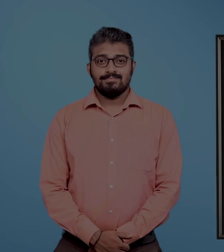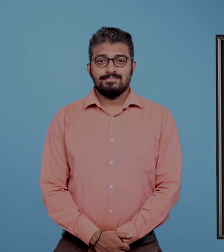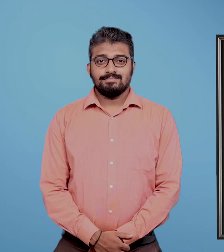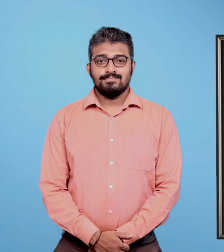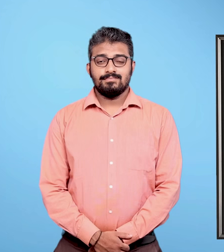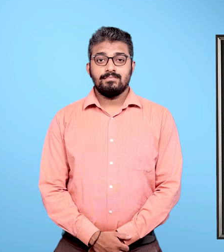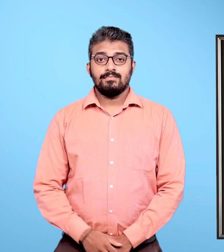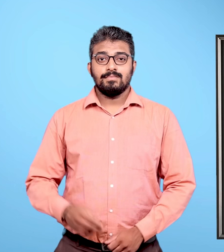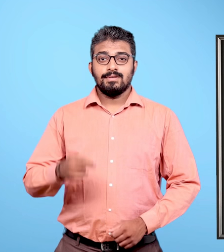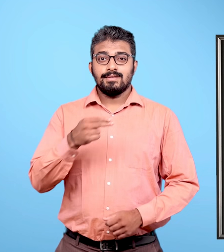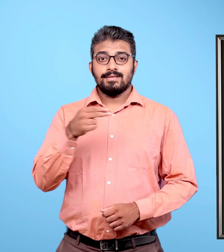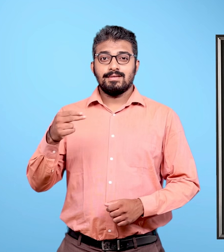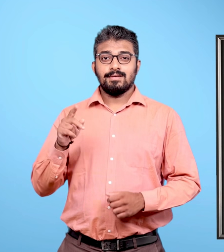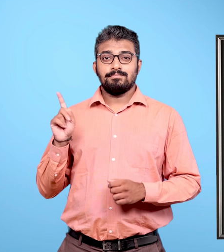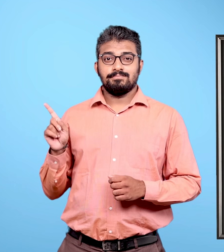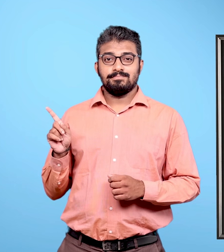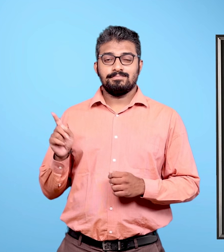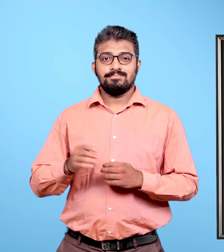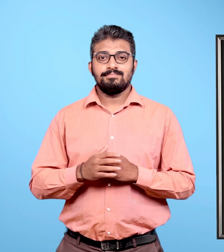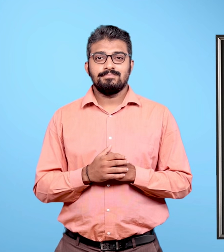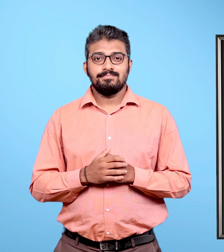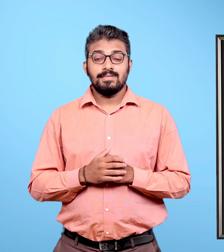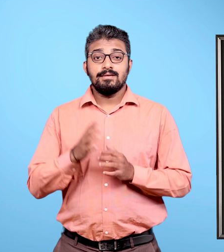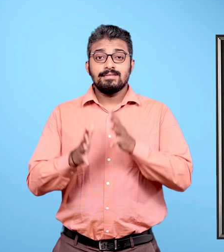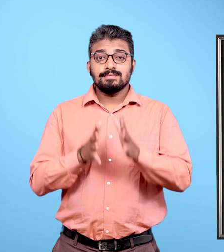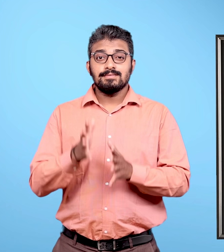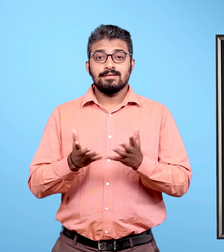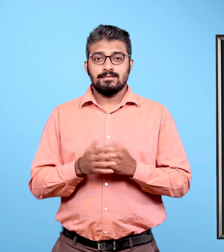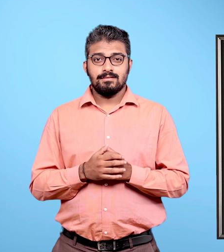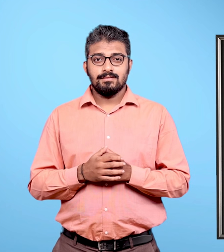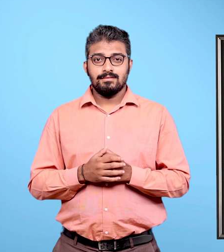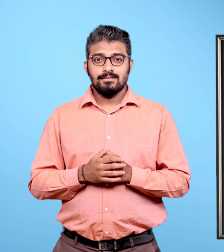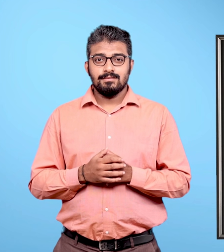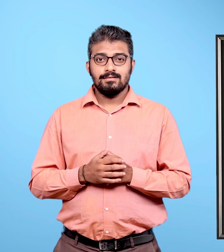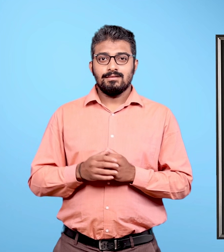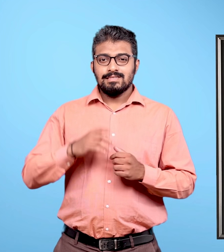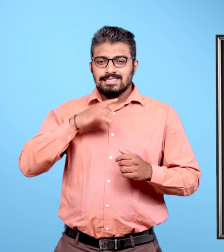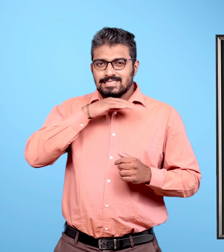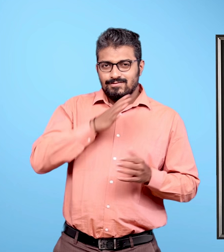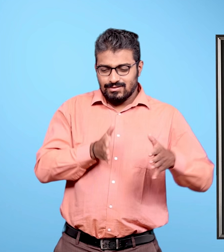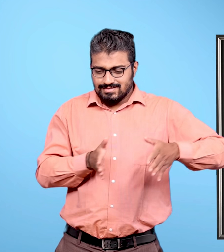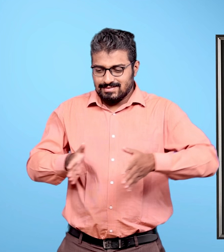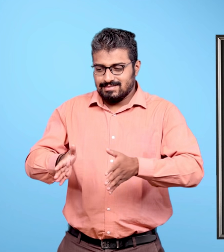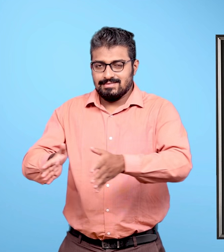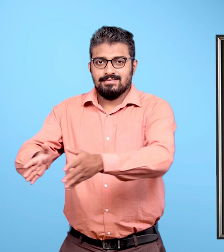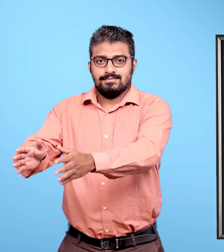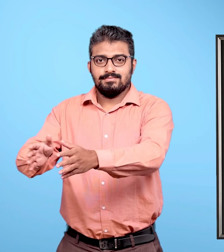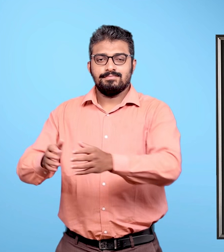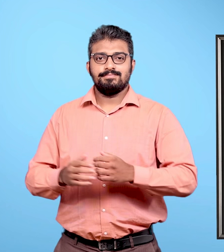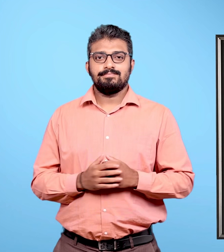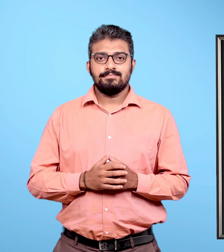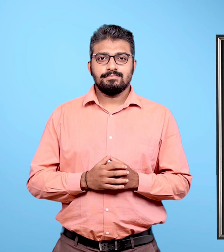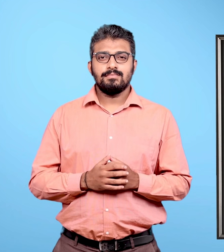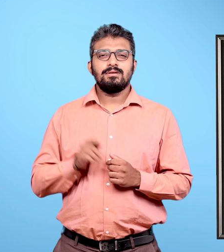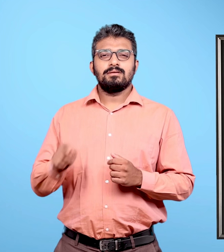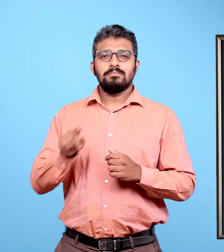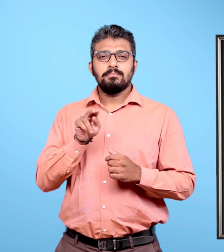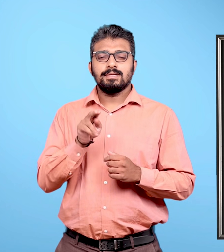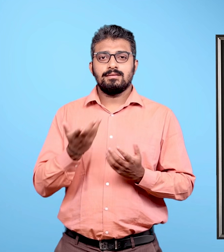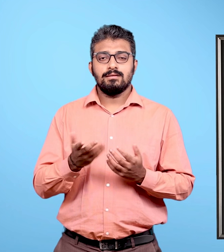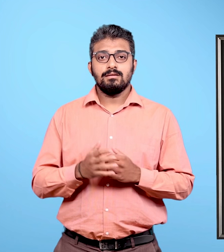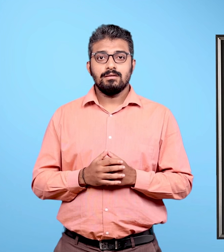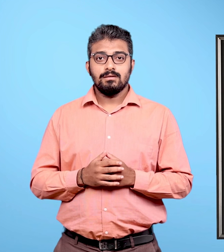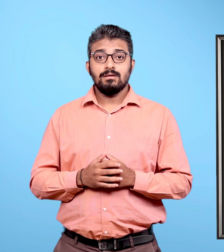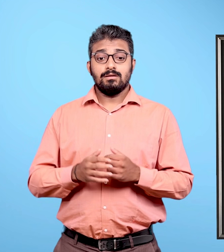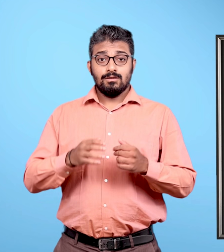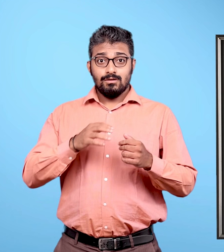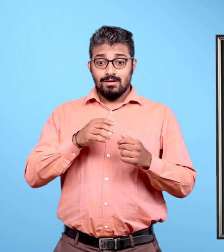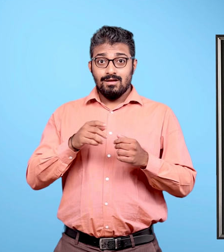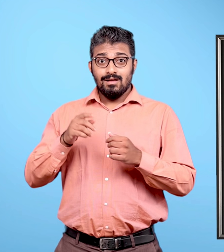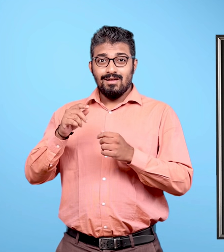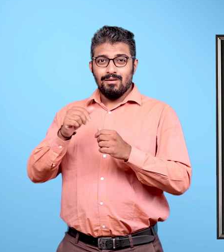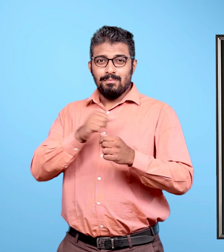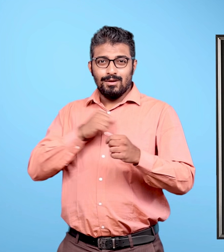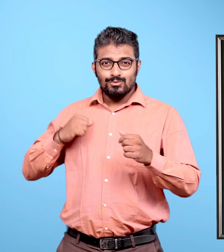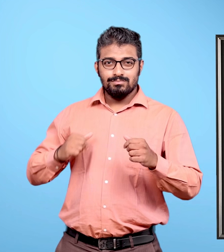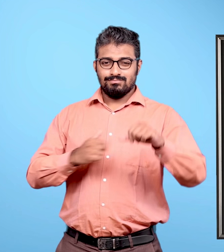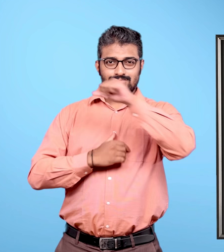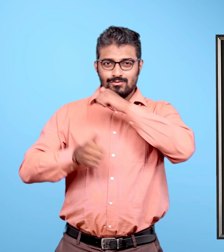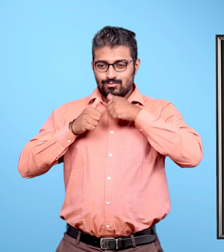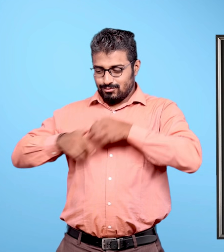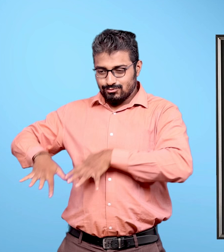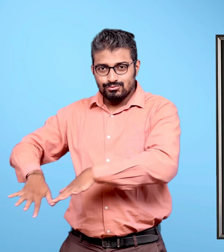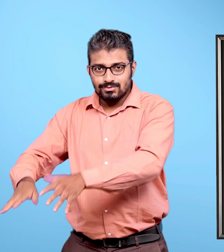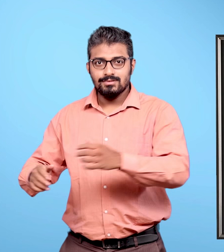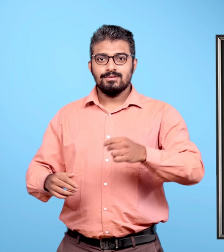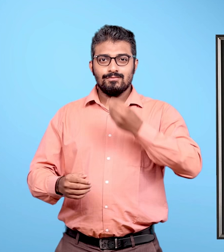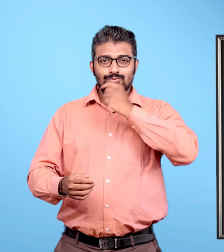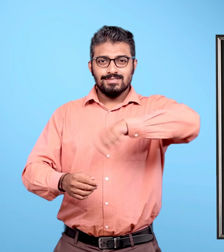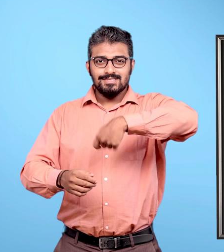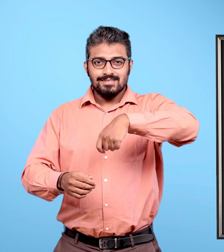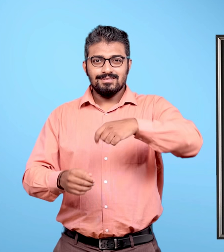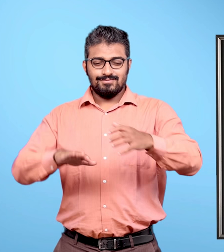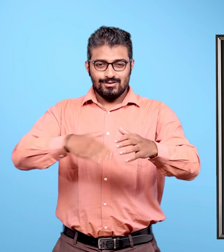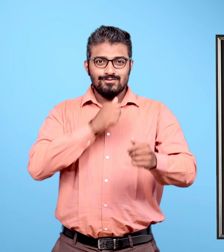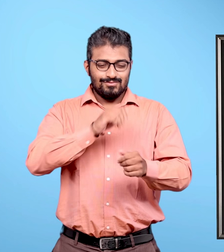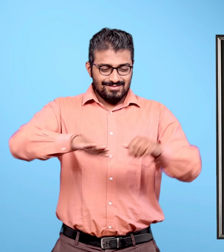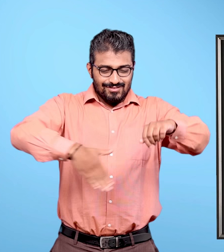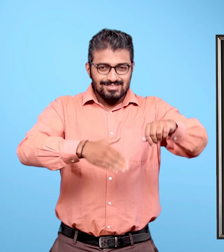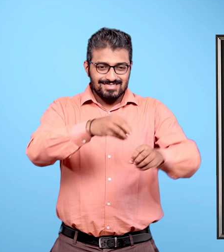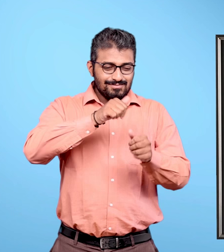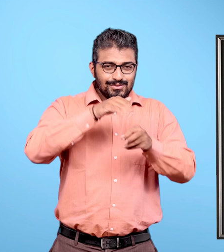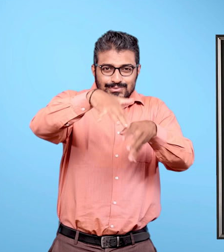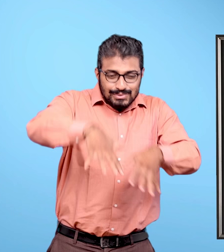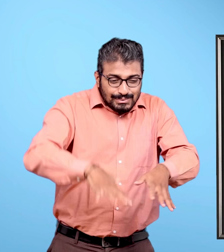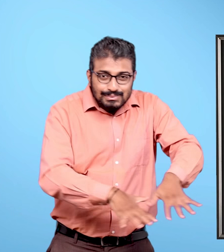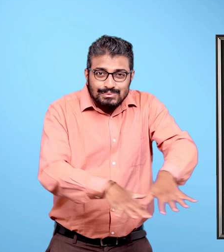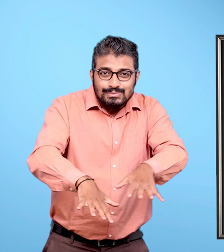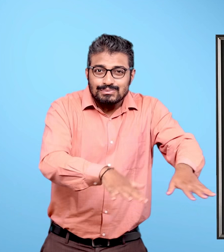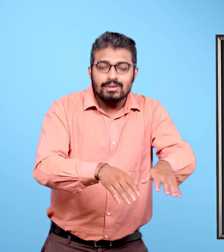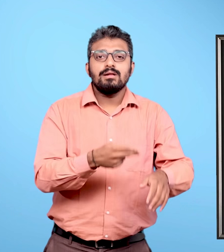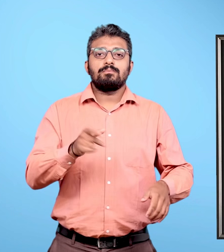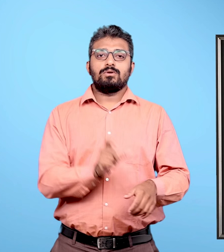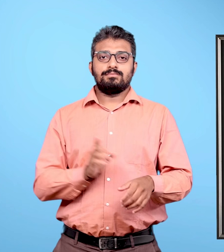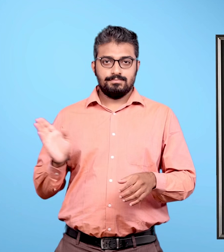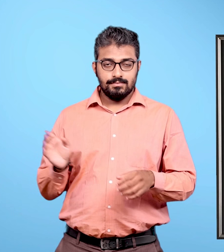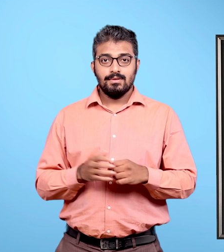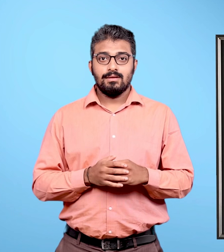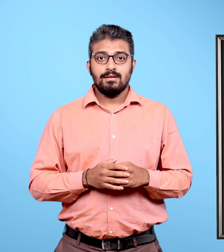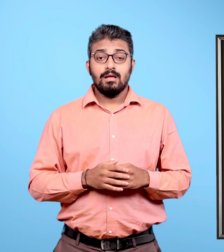Wastewater. This sign means wastewater Wastewater basically refers to water that has been used, in bathrooms, kitchens, etc.